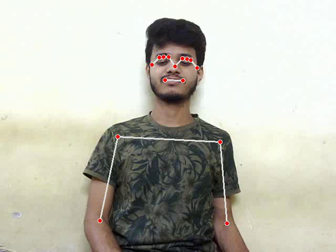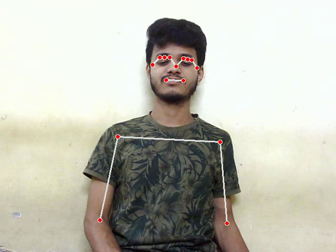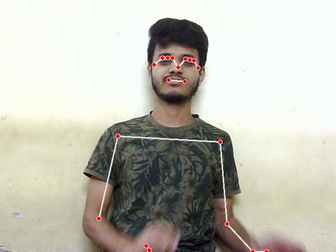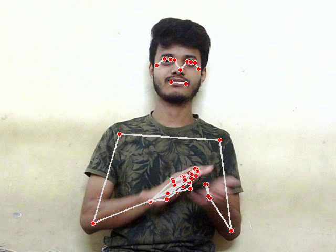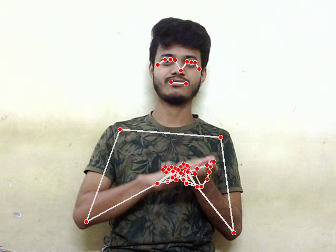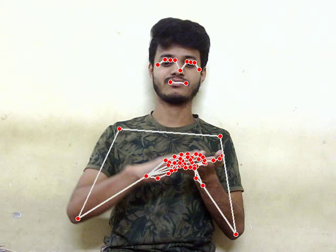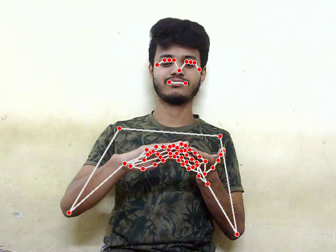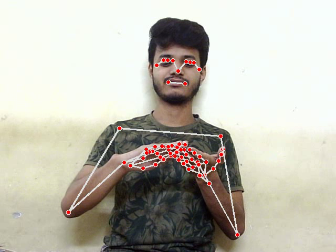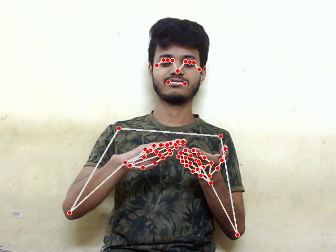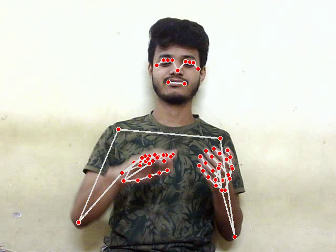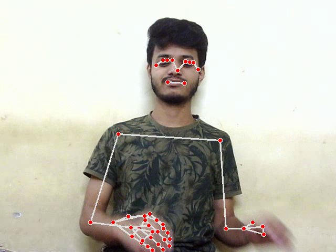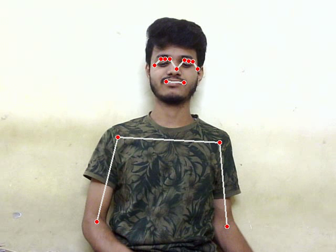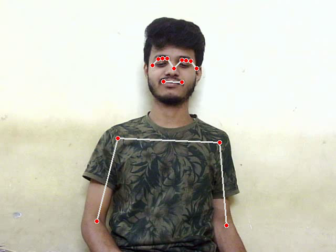nice